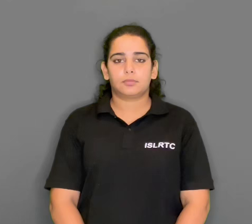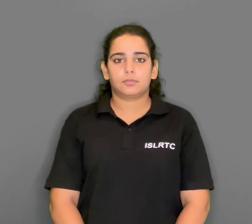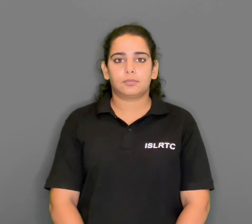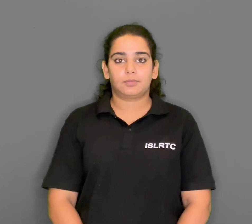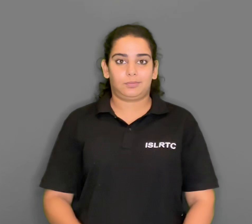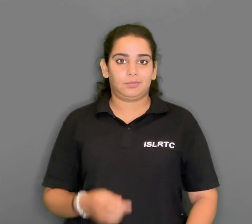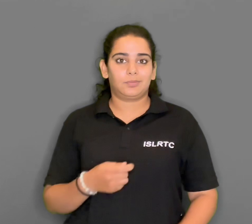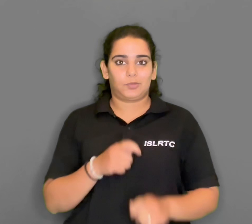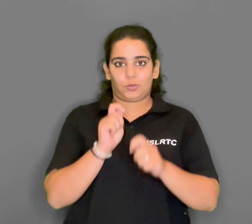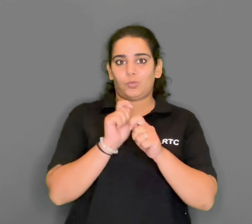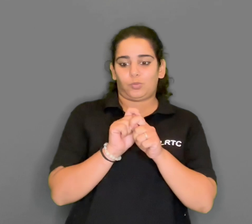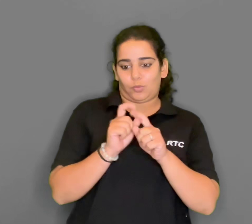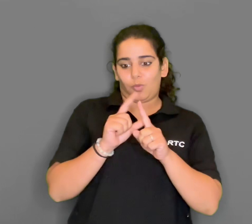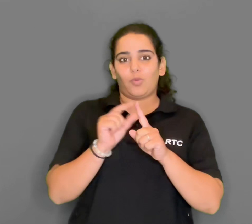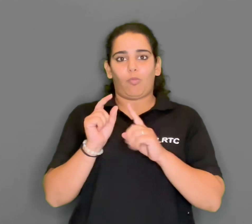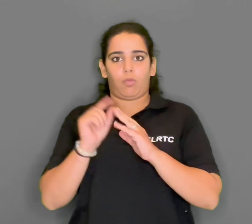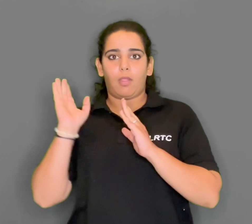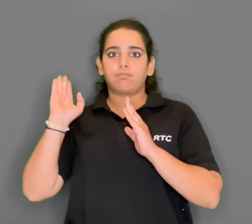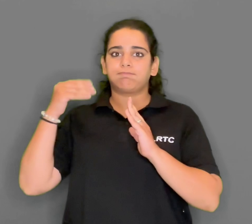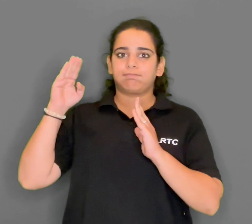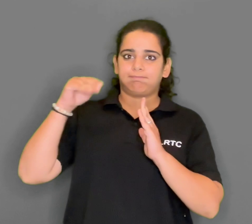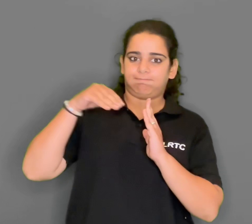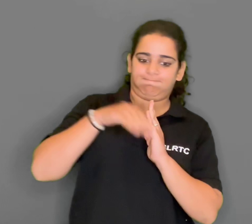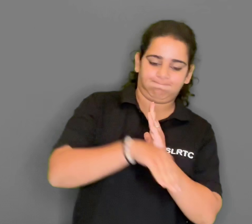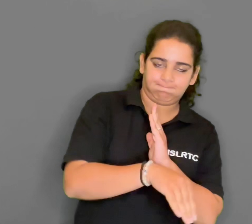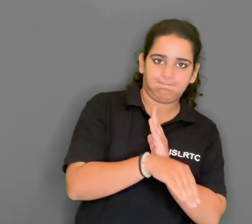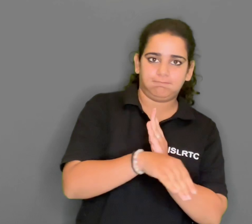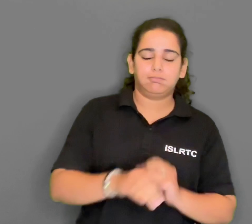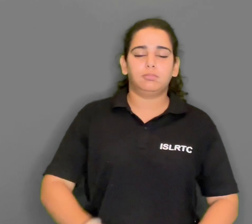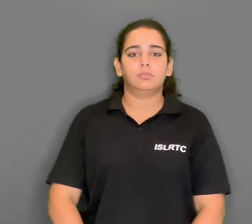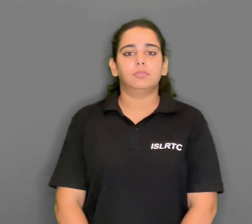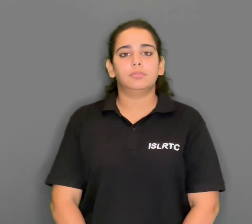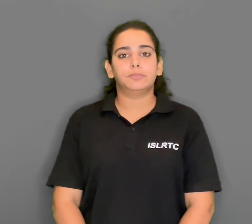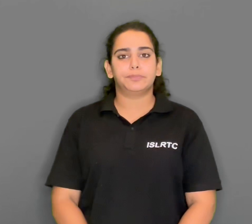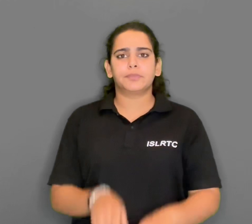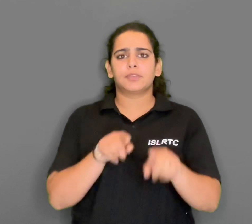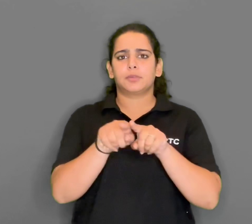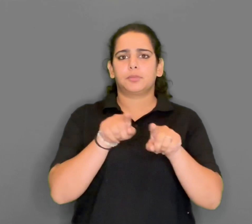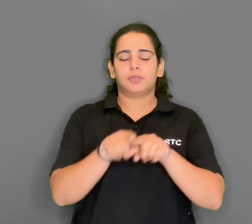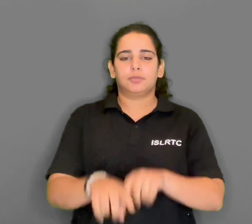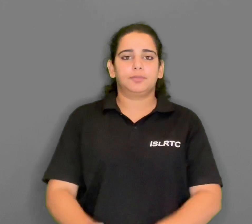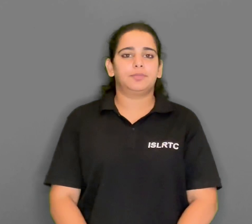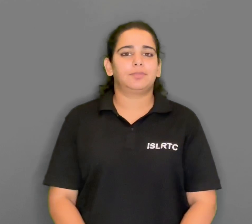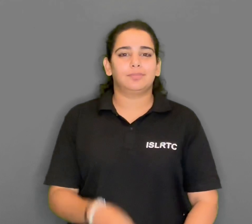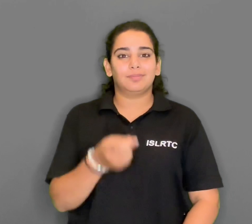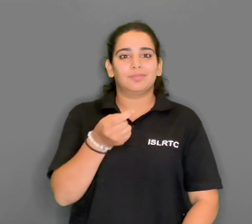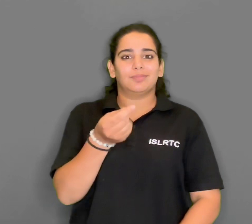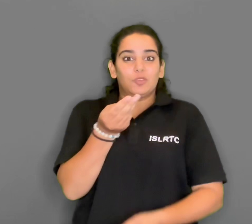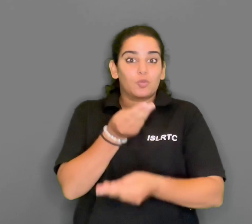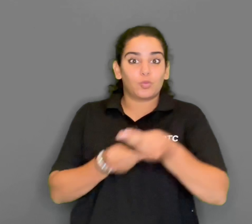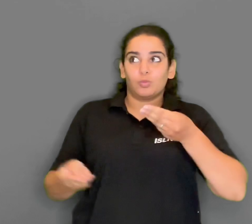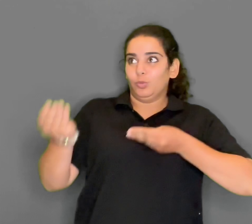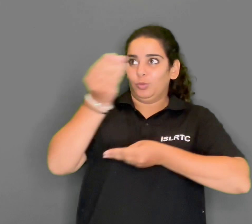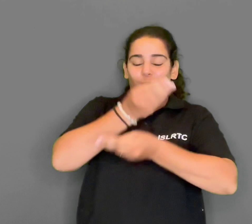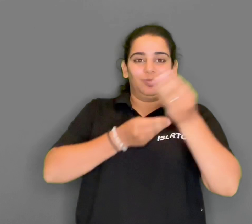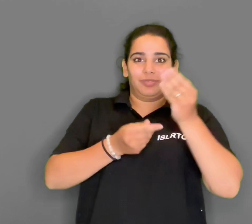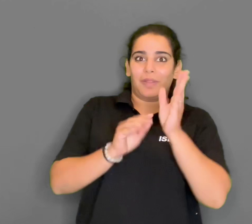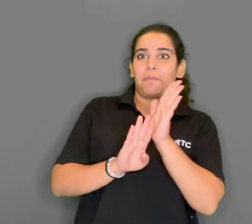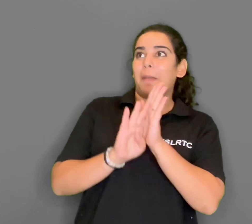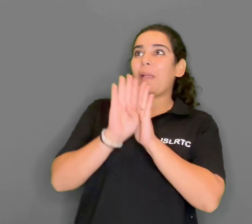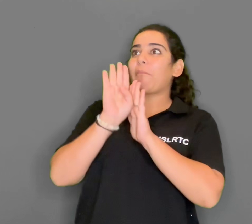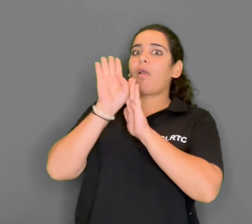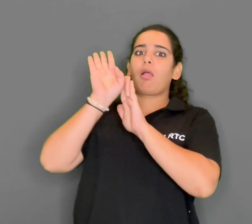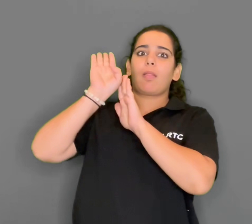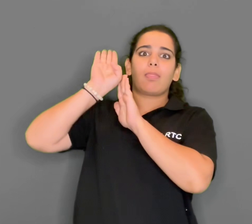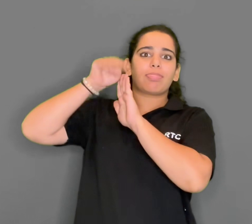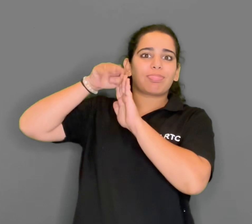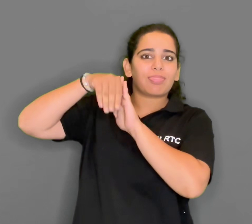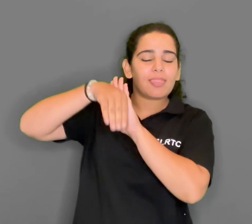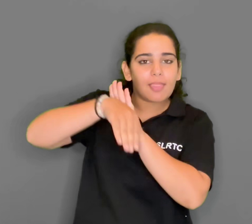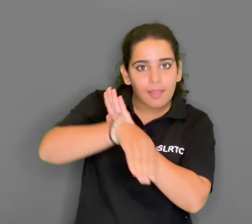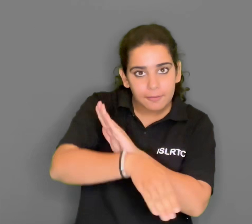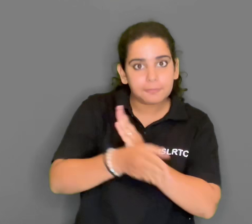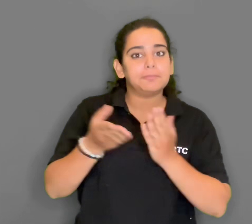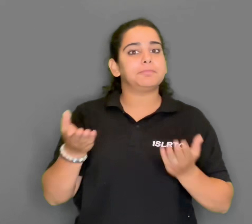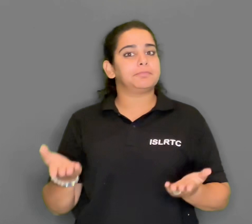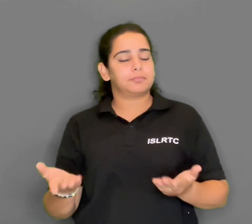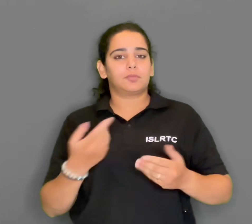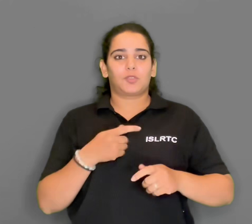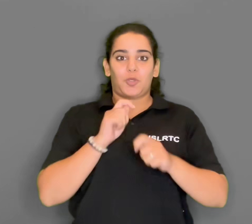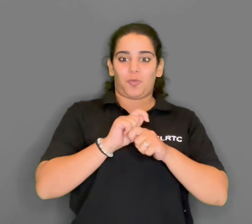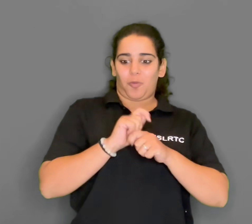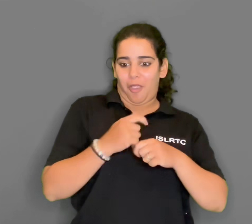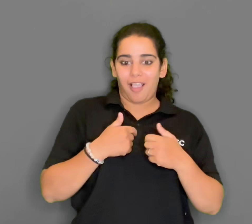Impairment The state or fact of a faculty or function being weakened or damaged